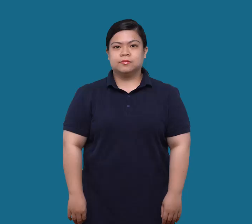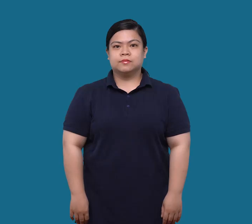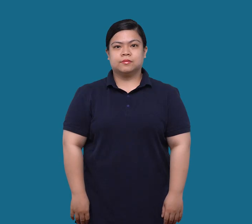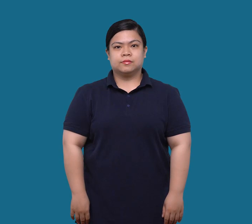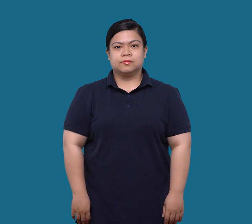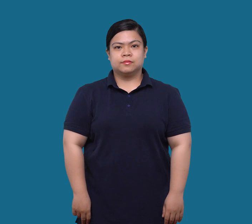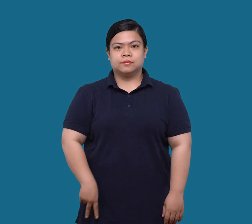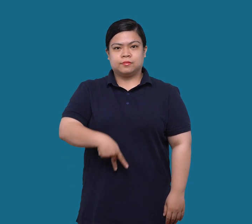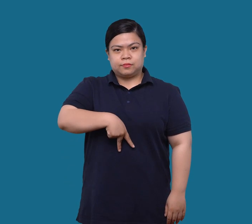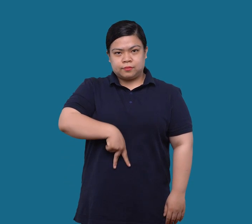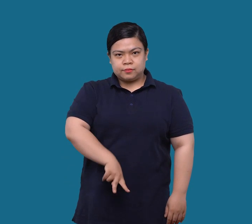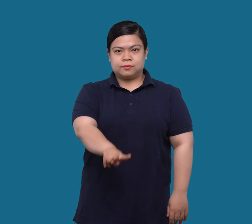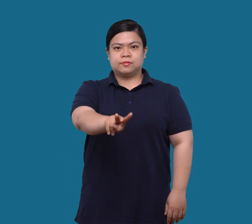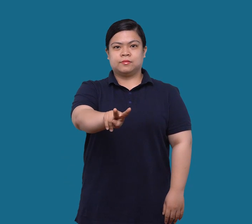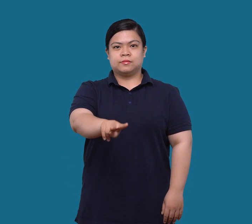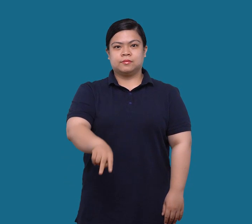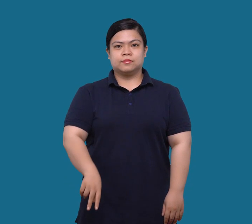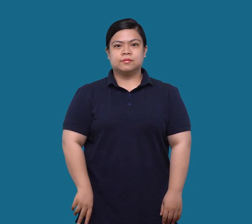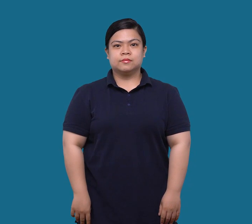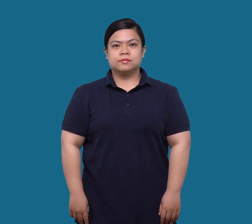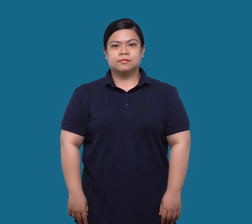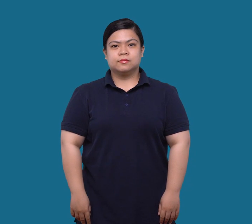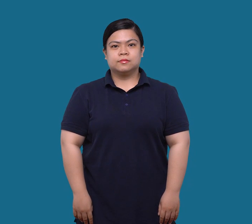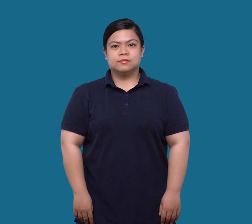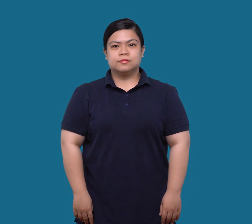sinh đôi